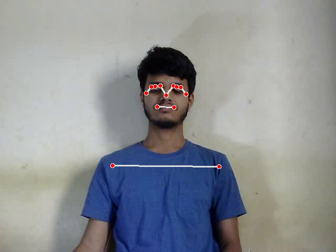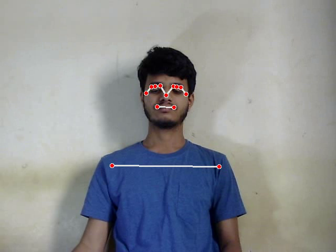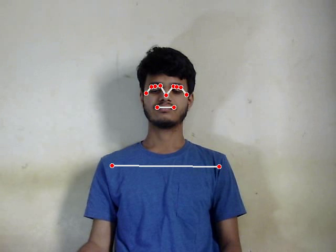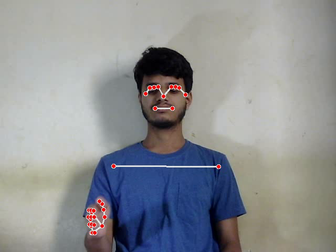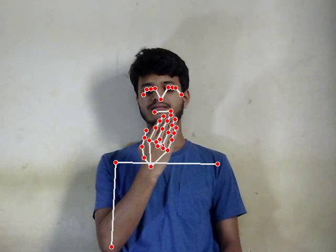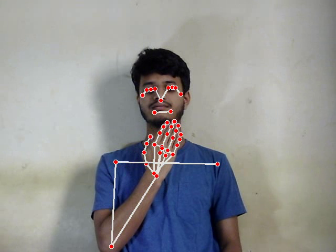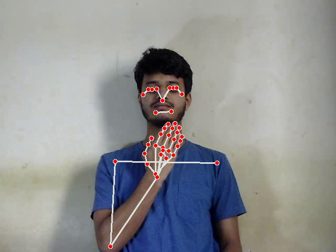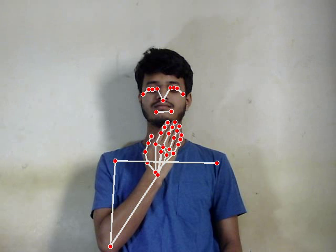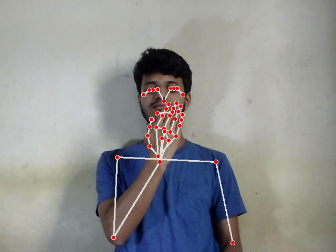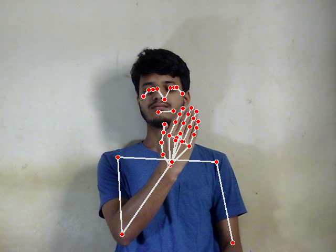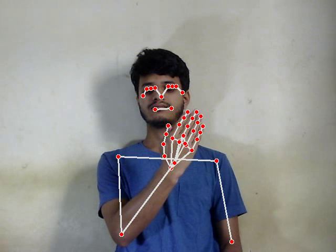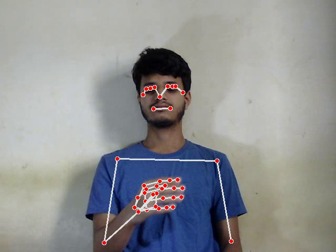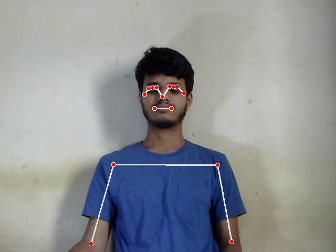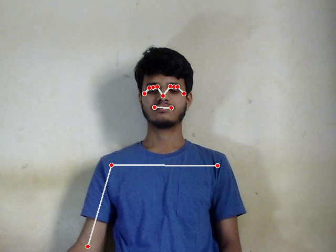thank you